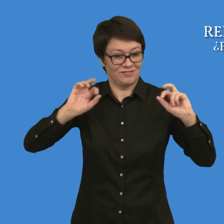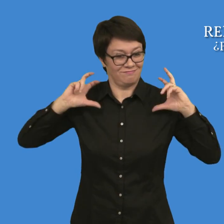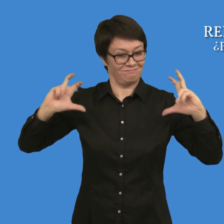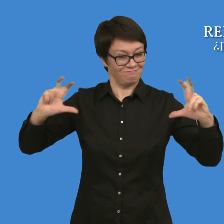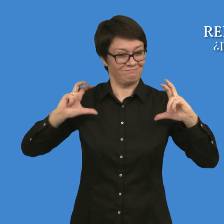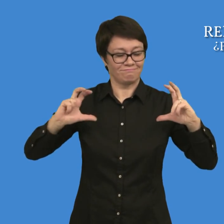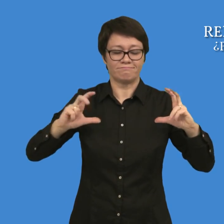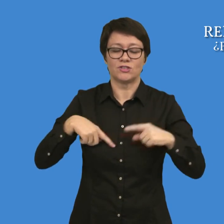gordo